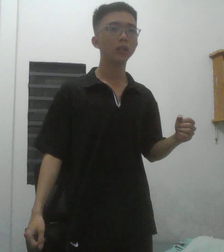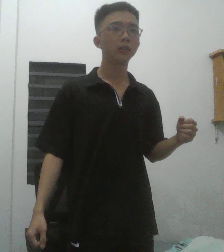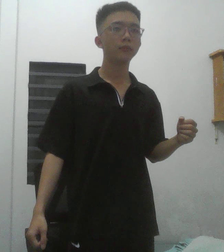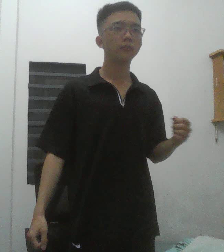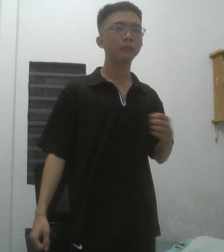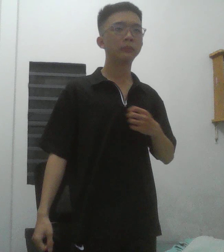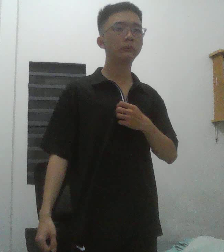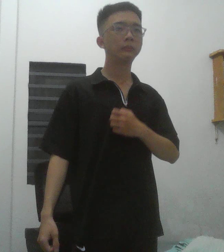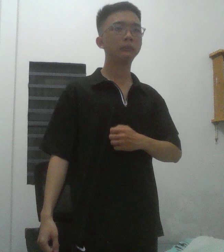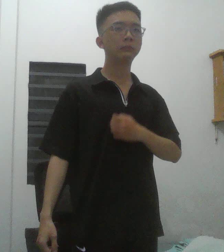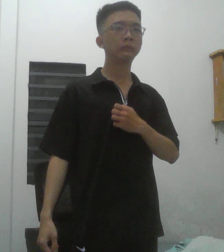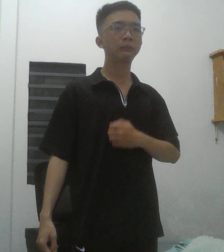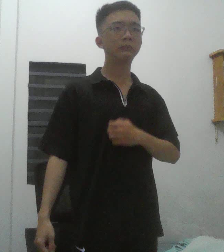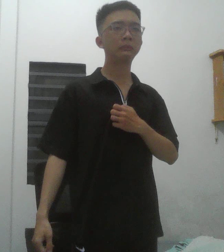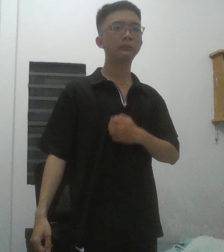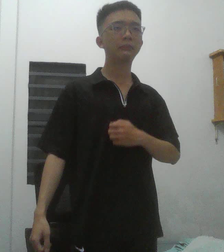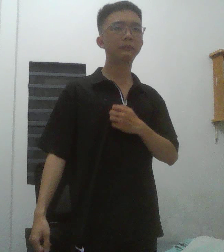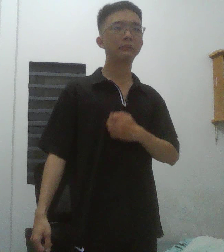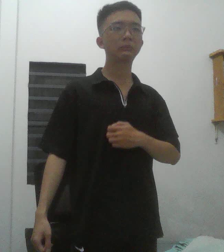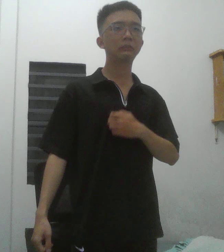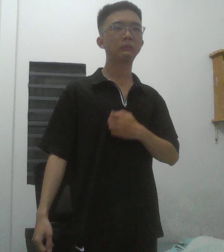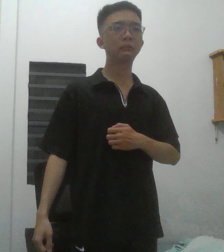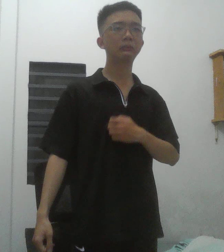ghen